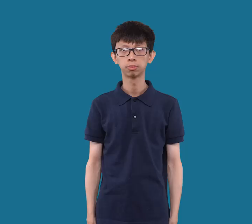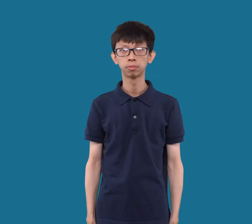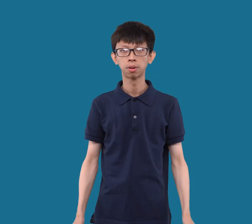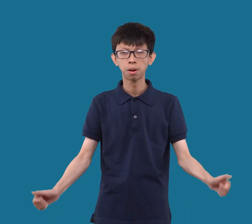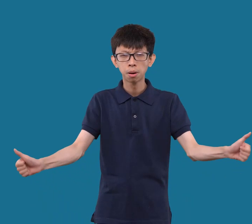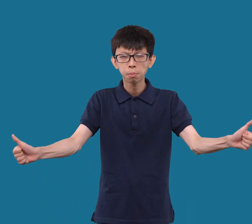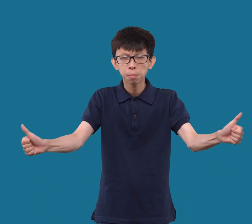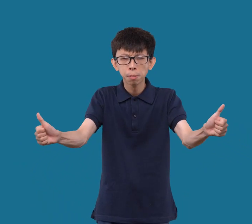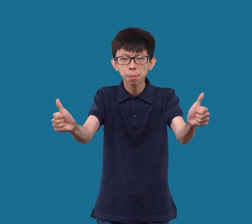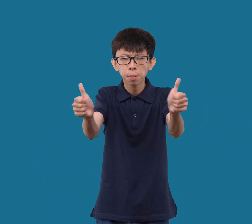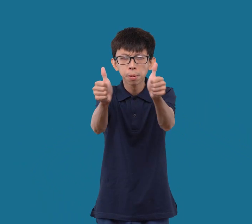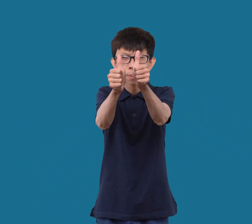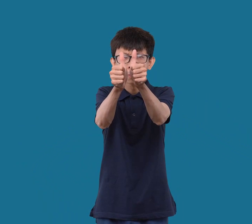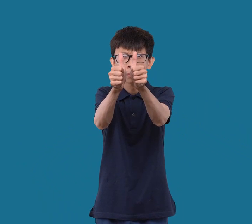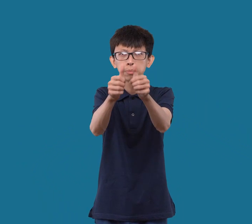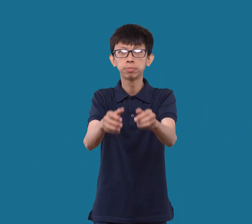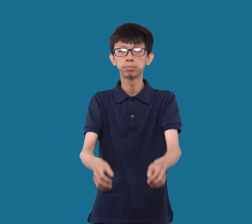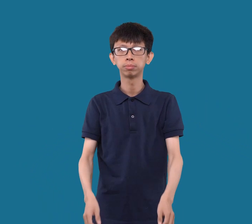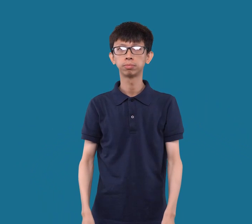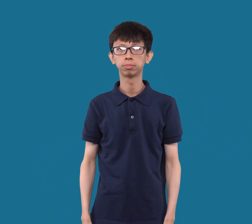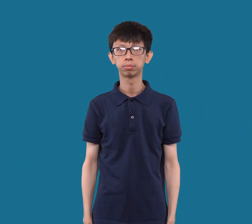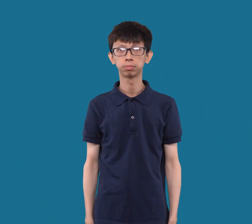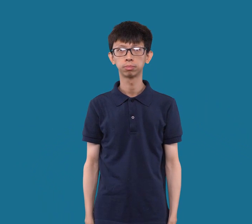chung kết